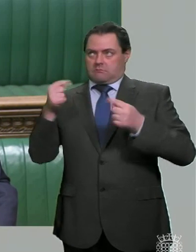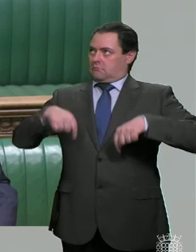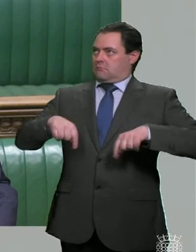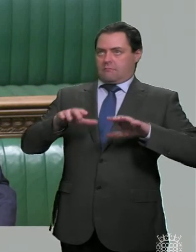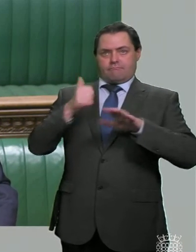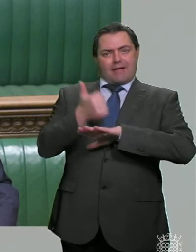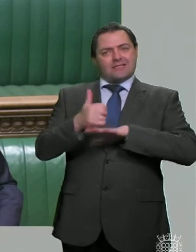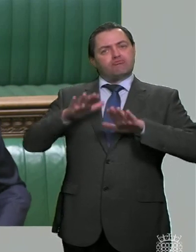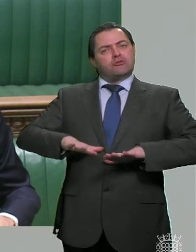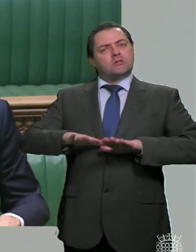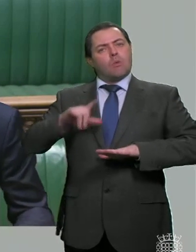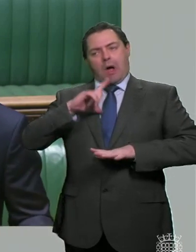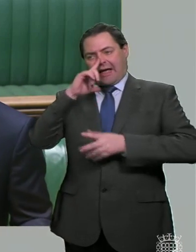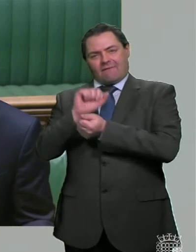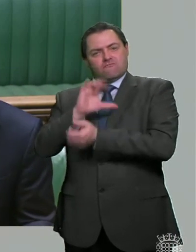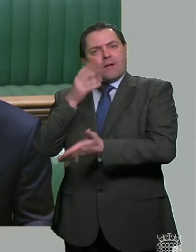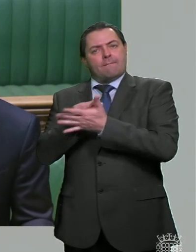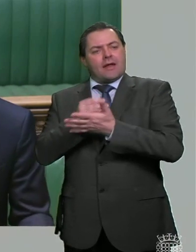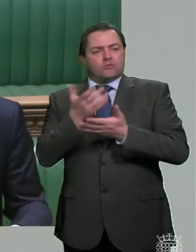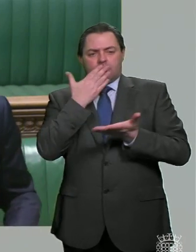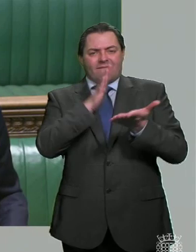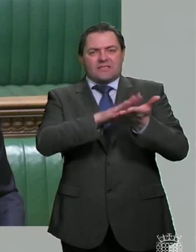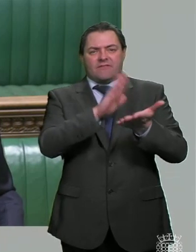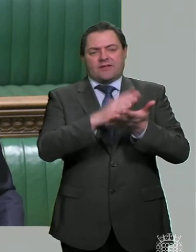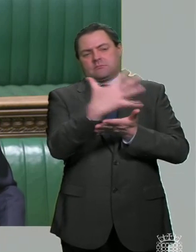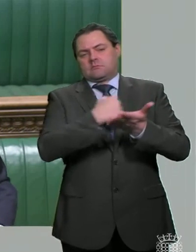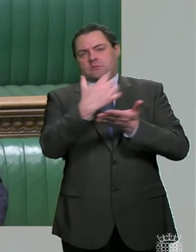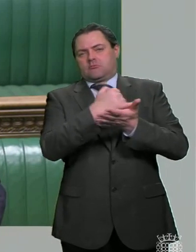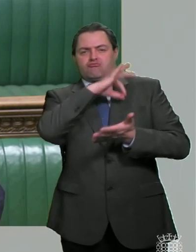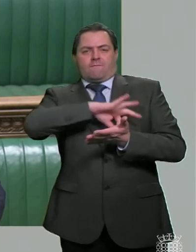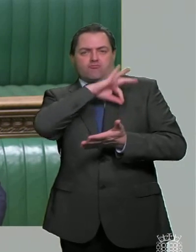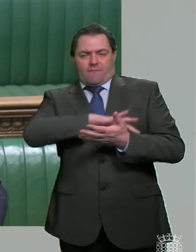Let me thank Lord Hill for leading this landmark review.